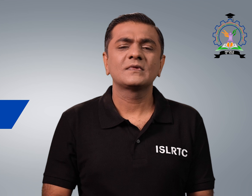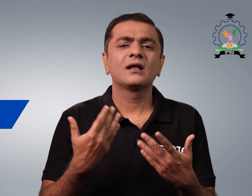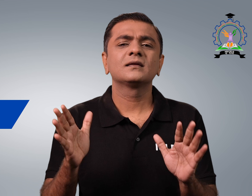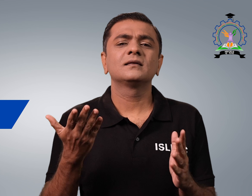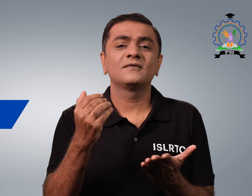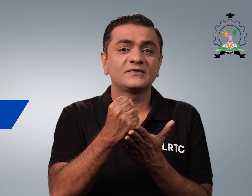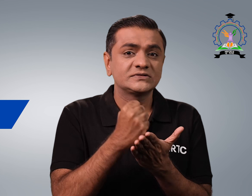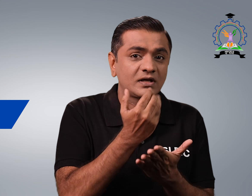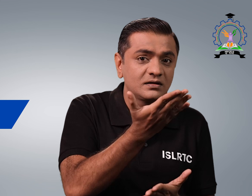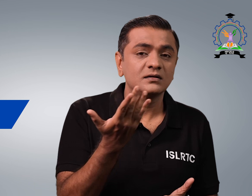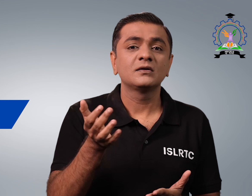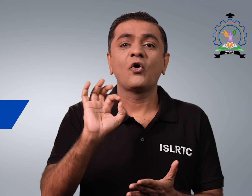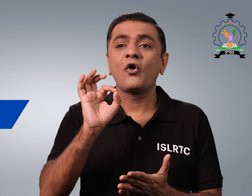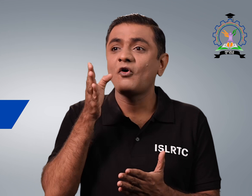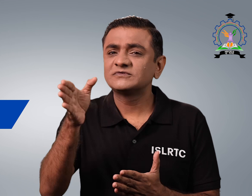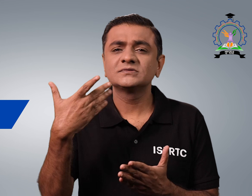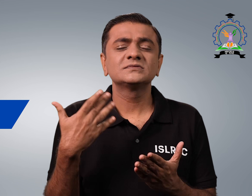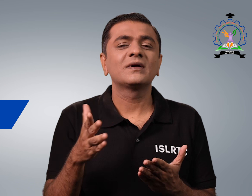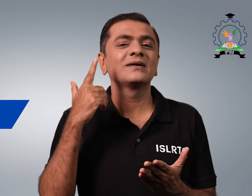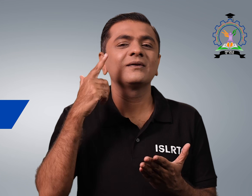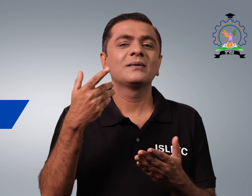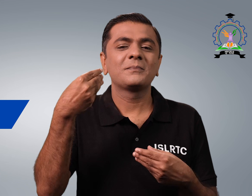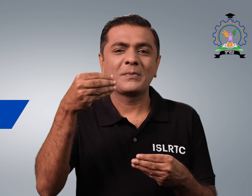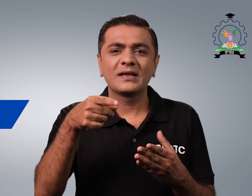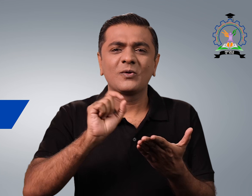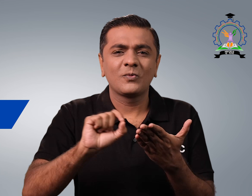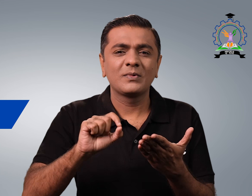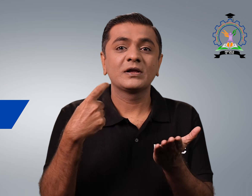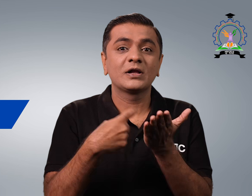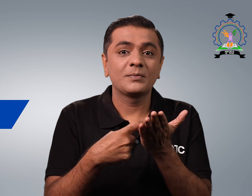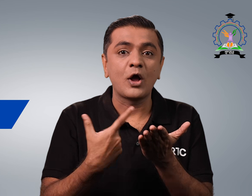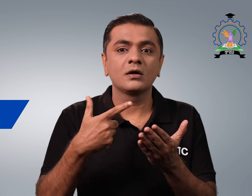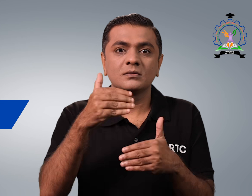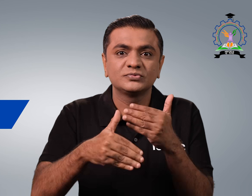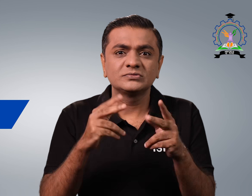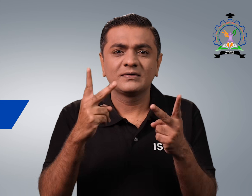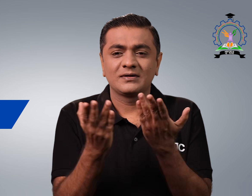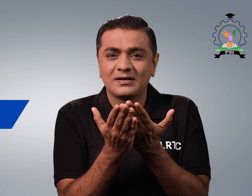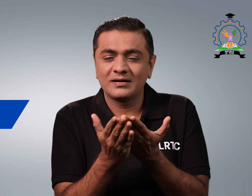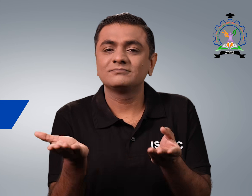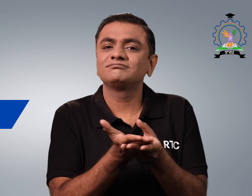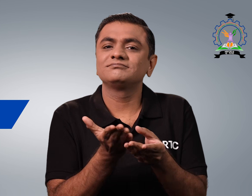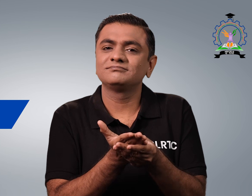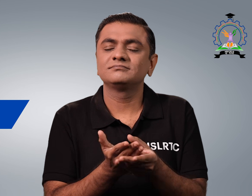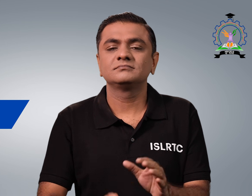It refers to the documents, and other written materials needed for visa or any other administrative task.